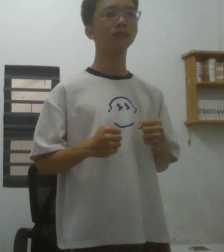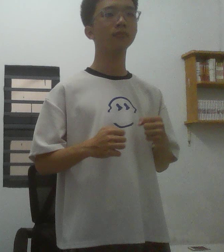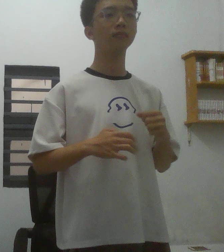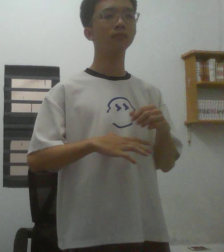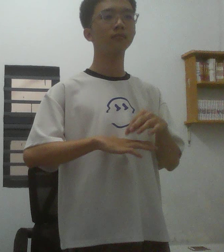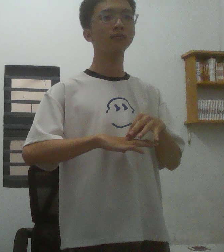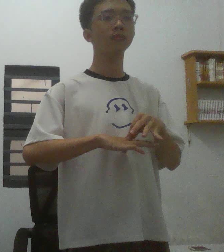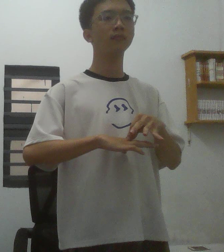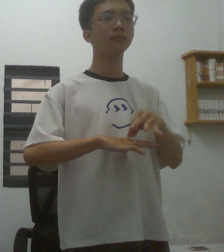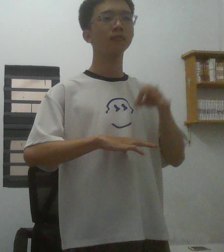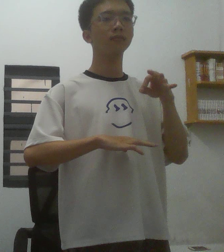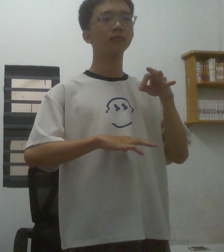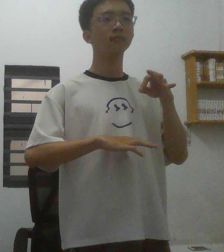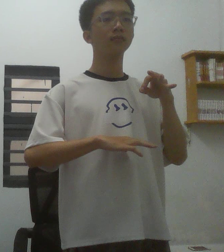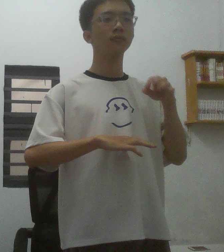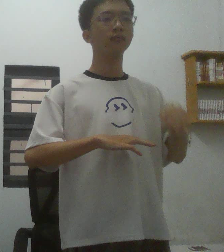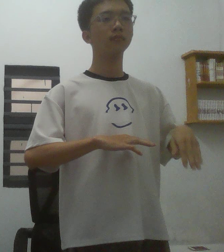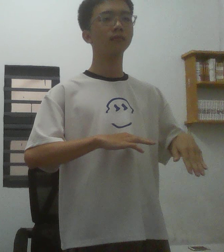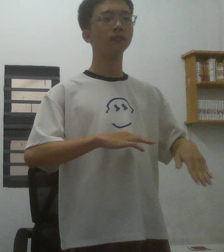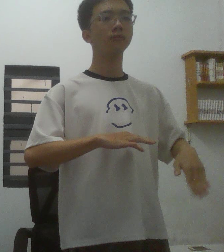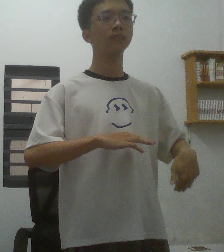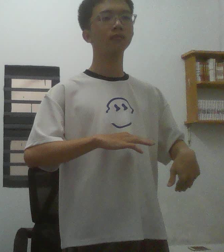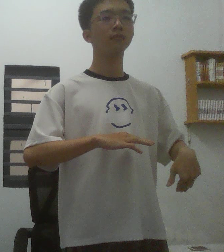tuan sau